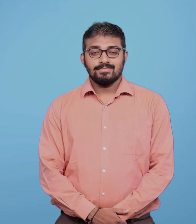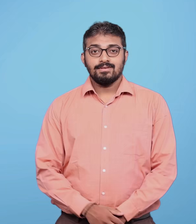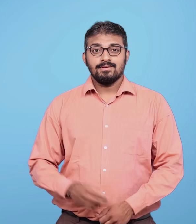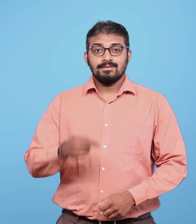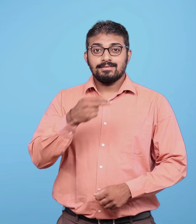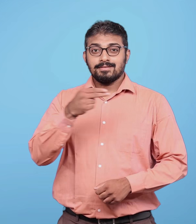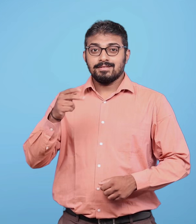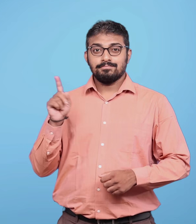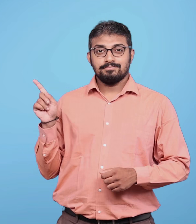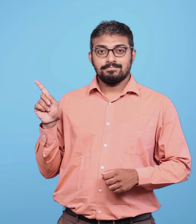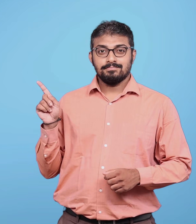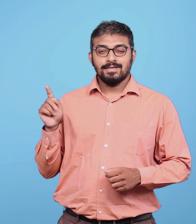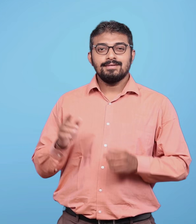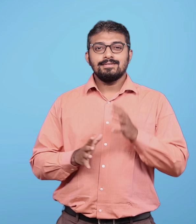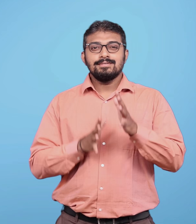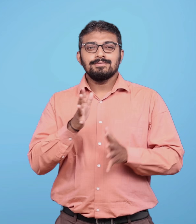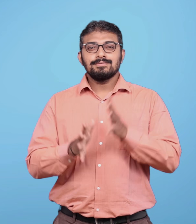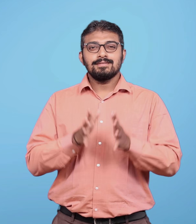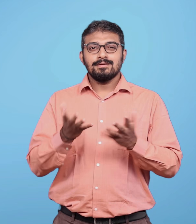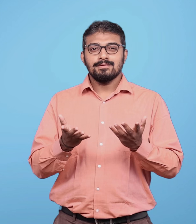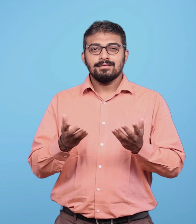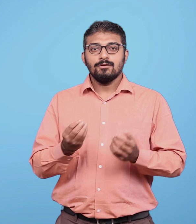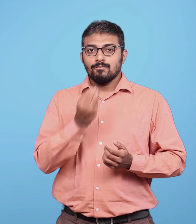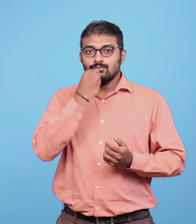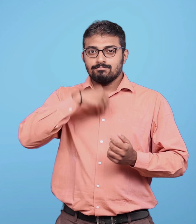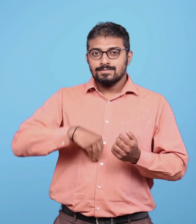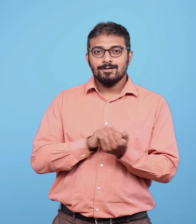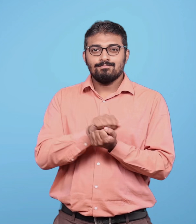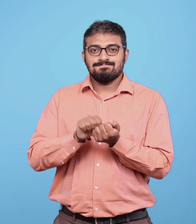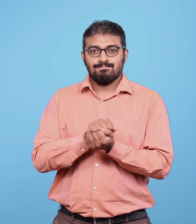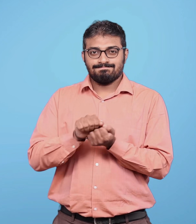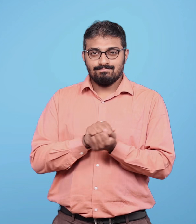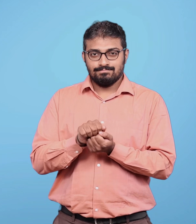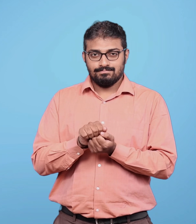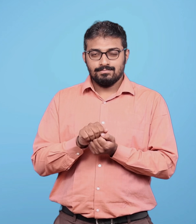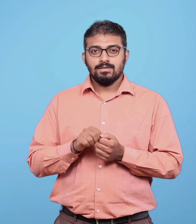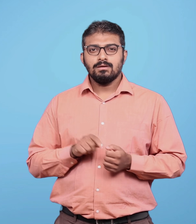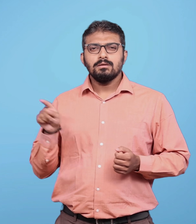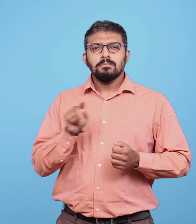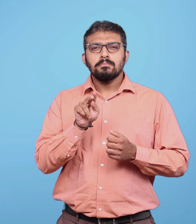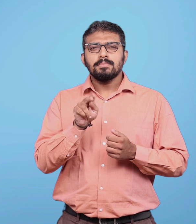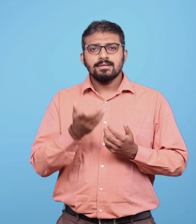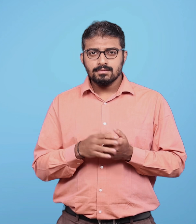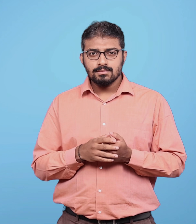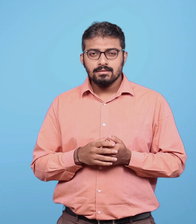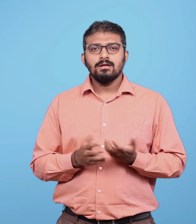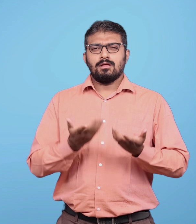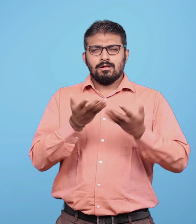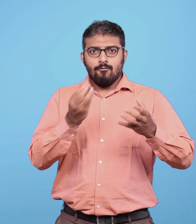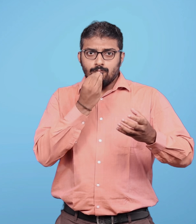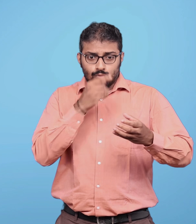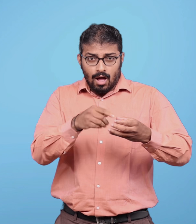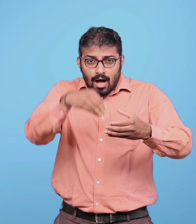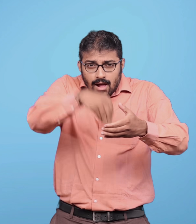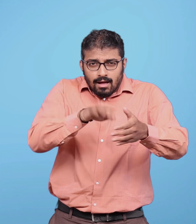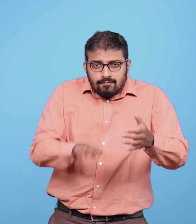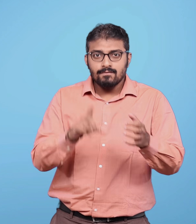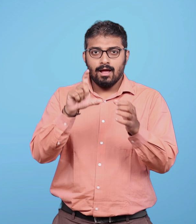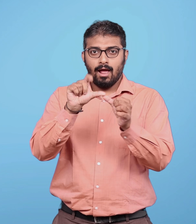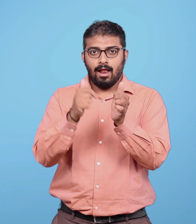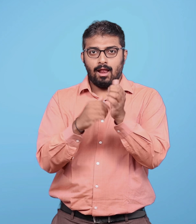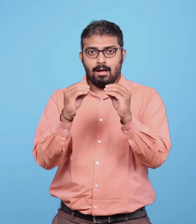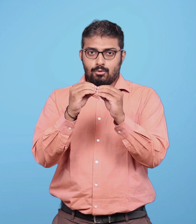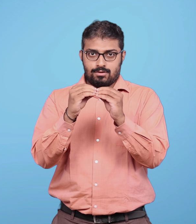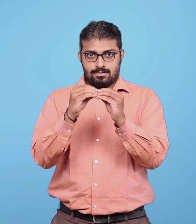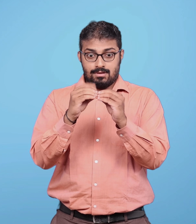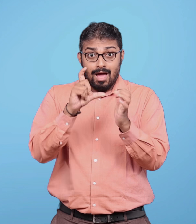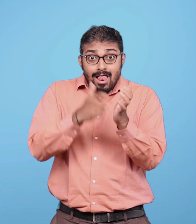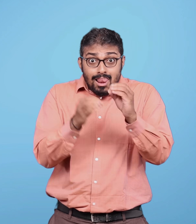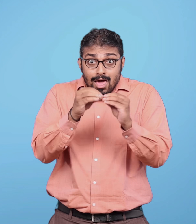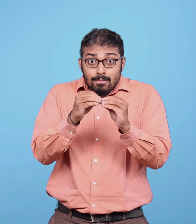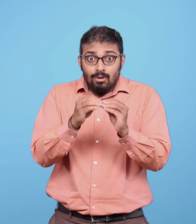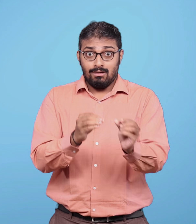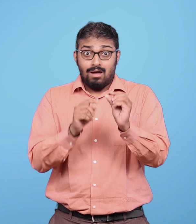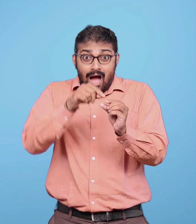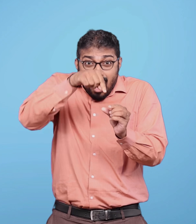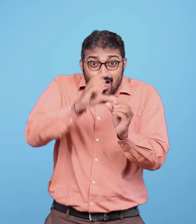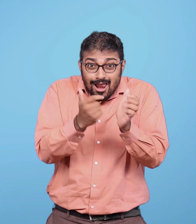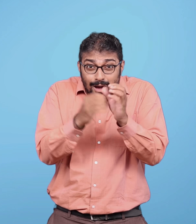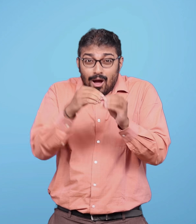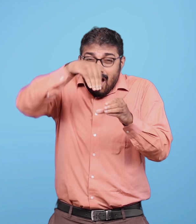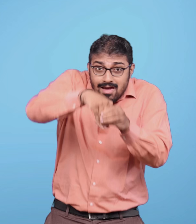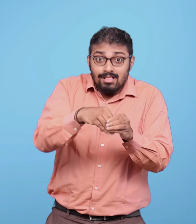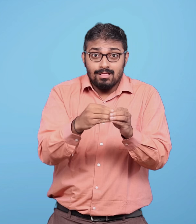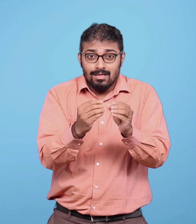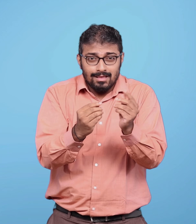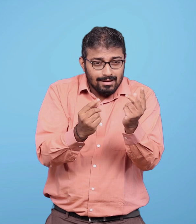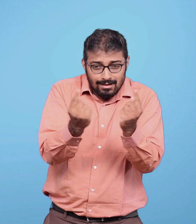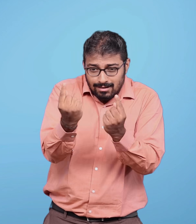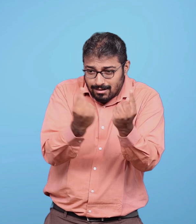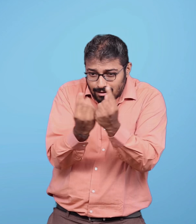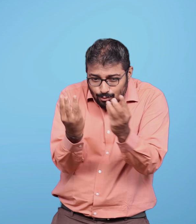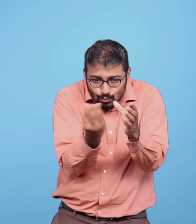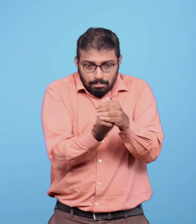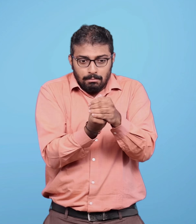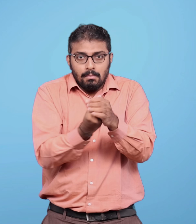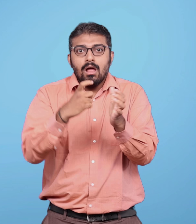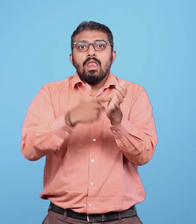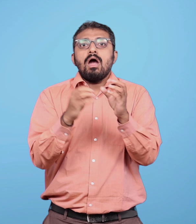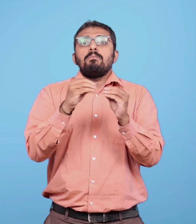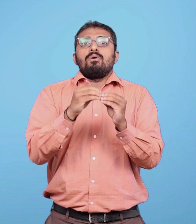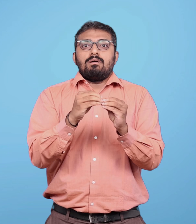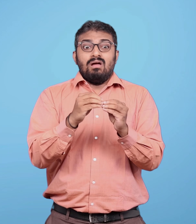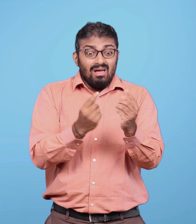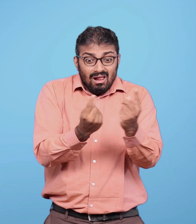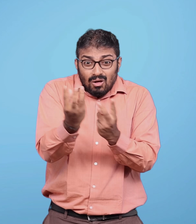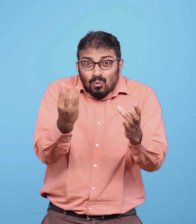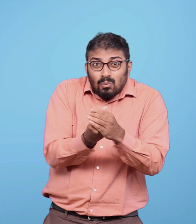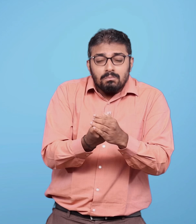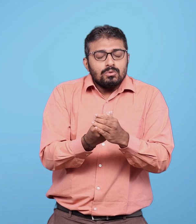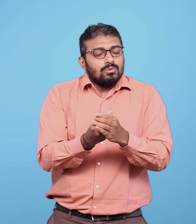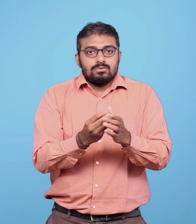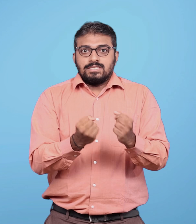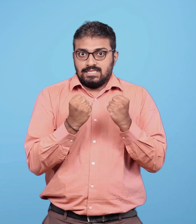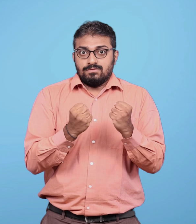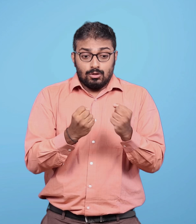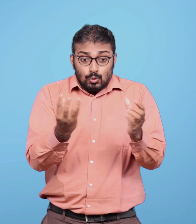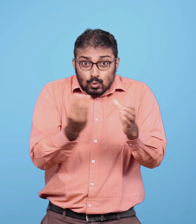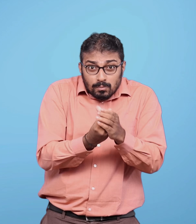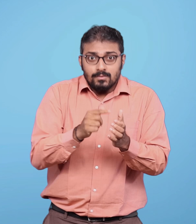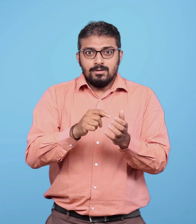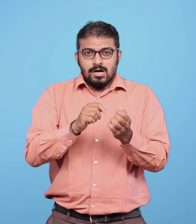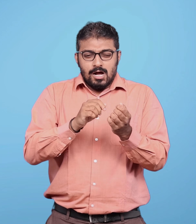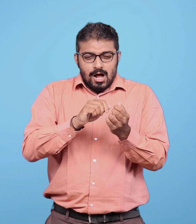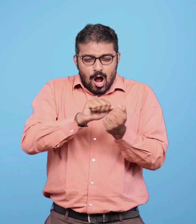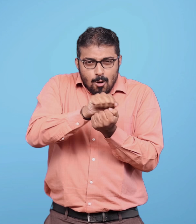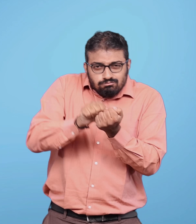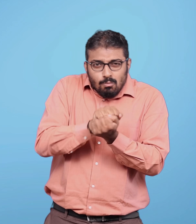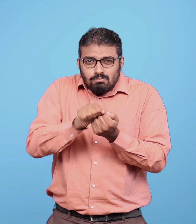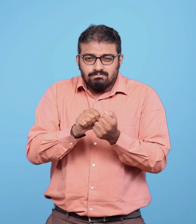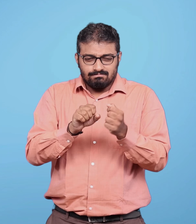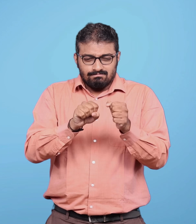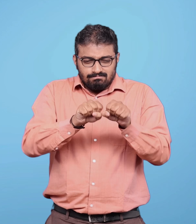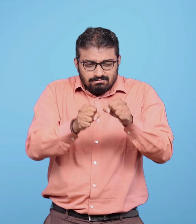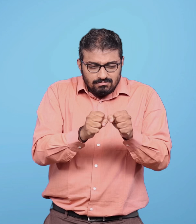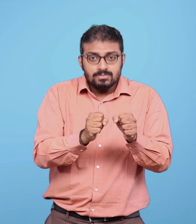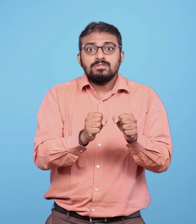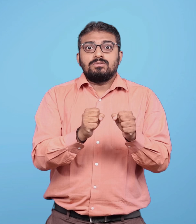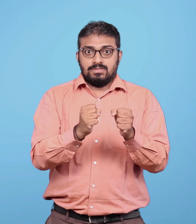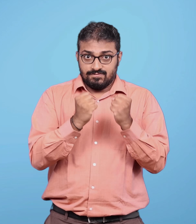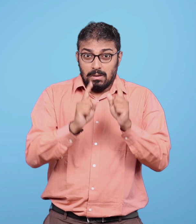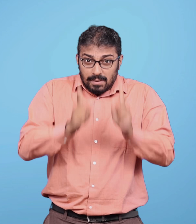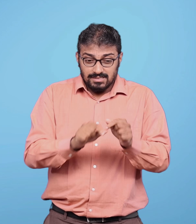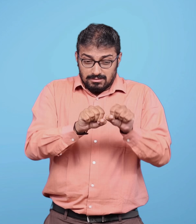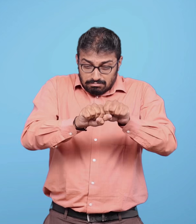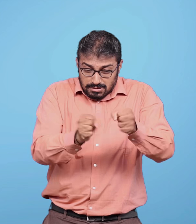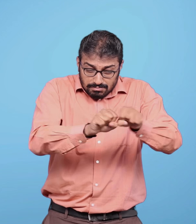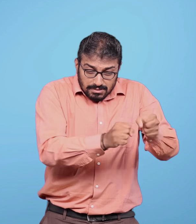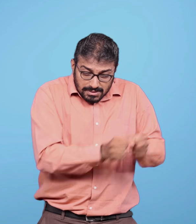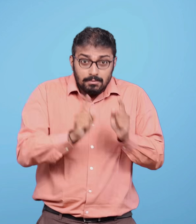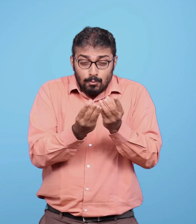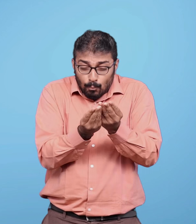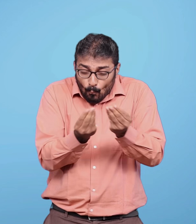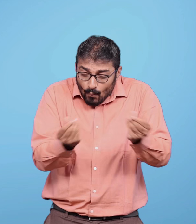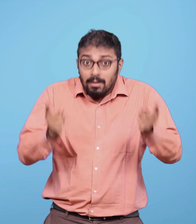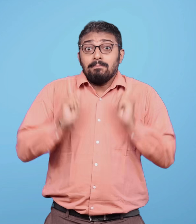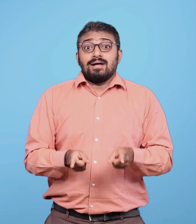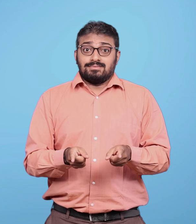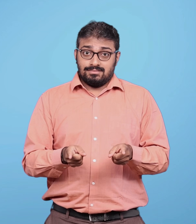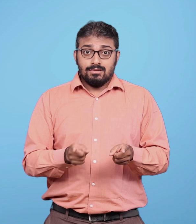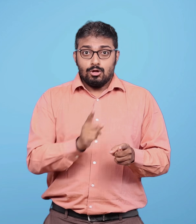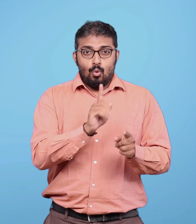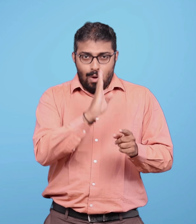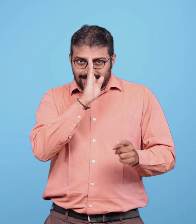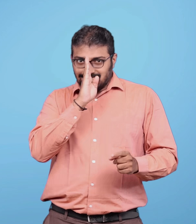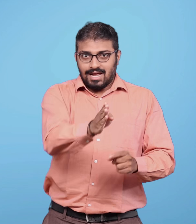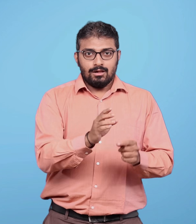digestion This sign means digestion. The components of food such as carbohydrates are complex substances. These complex substances cannot be utilised as such. So they are broken down into simpler substances. The breakdown of complex components of food into simpler